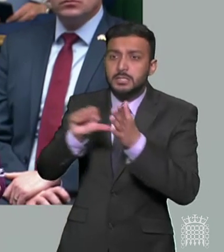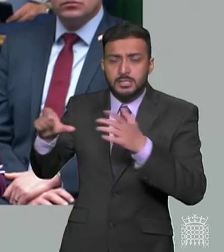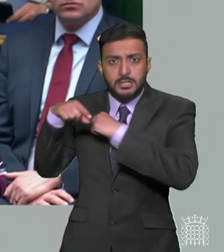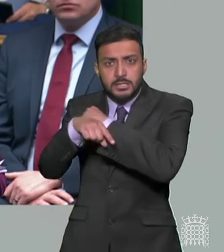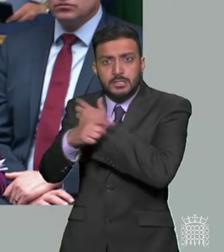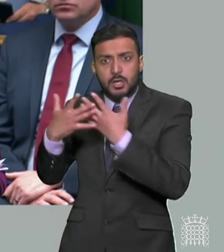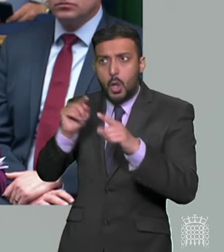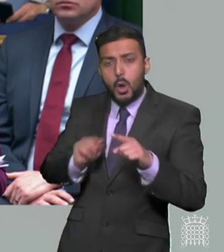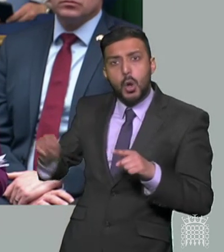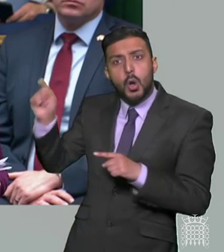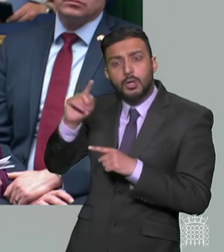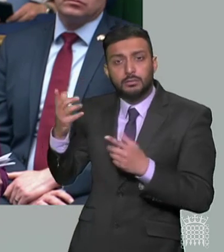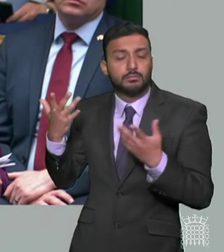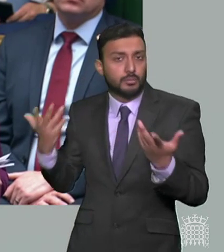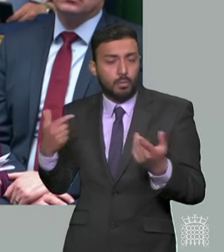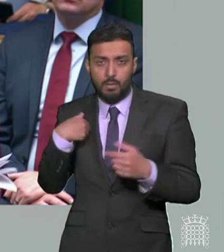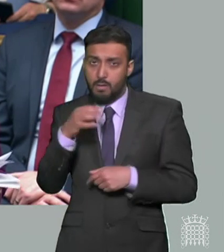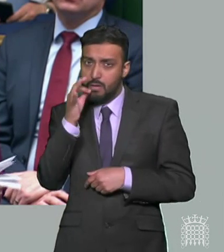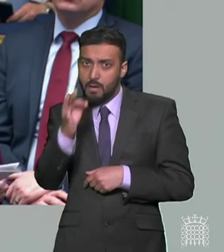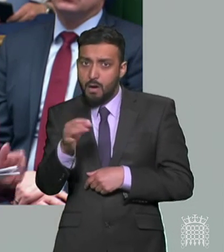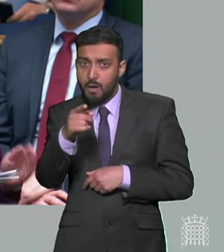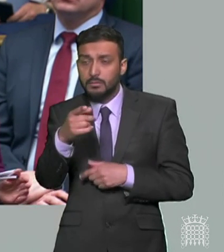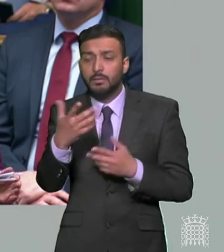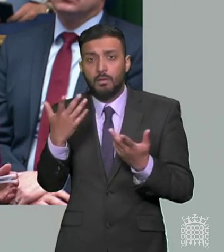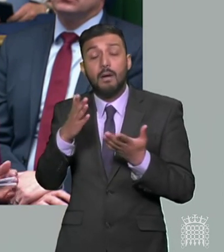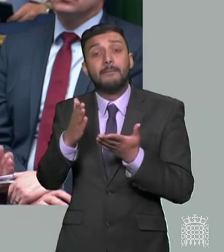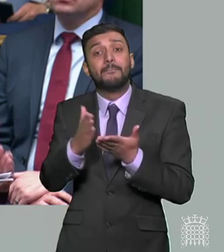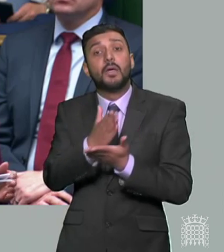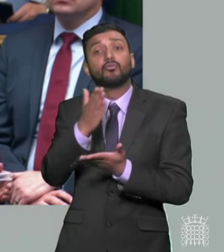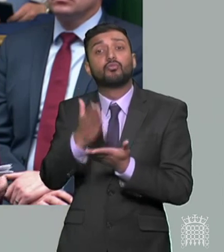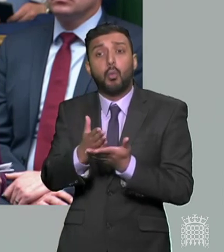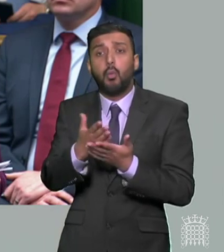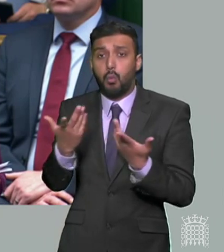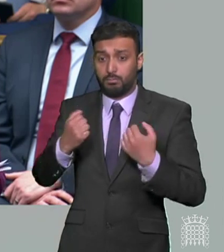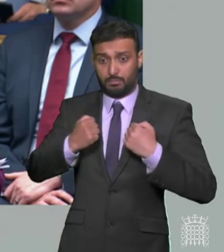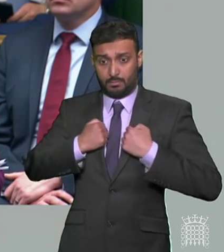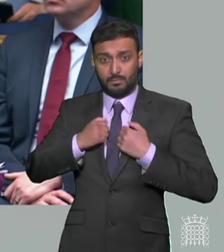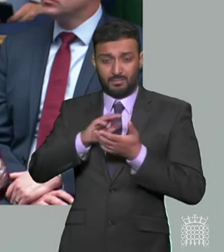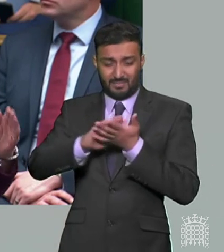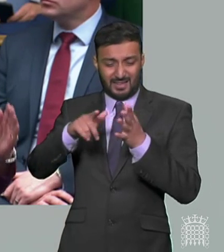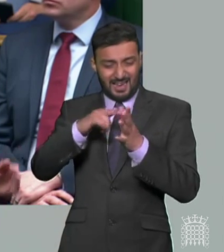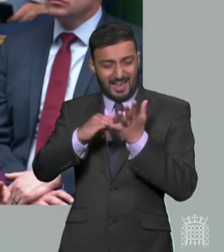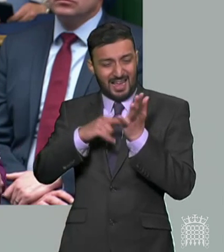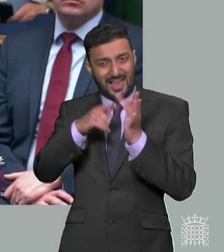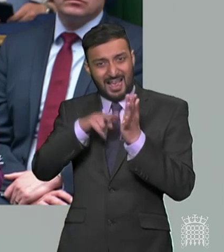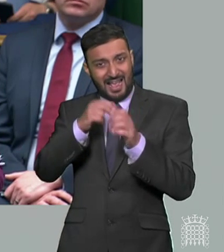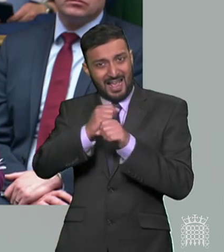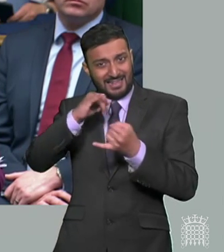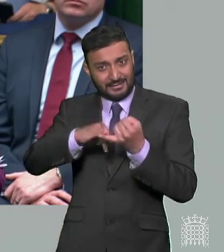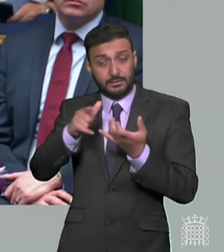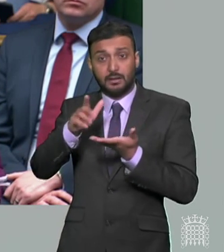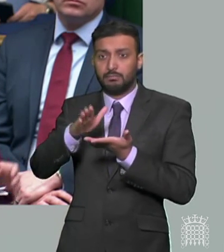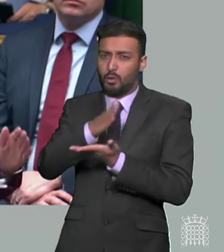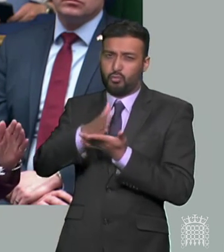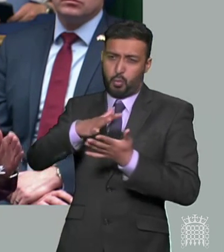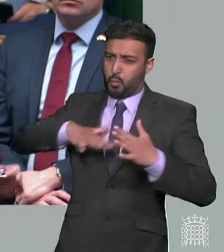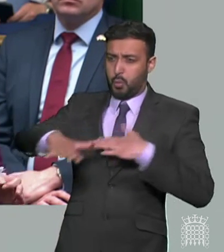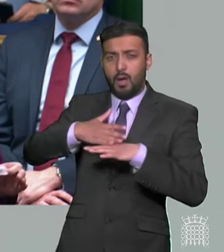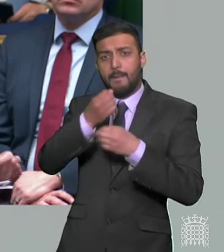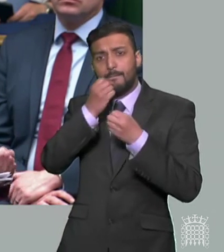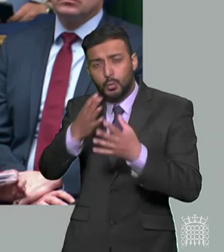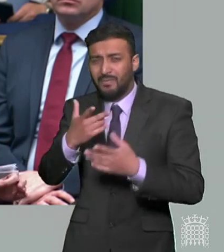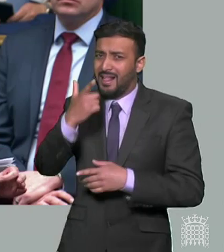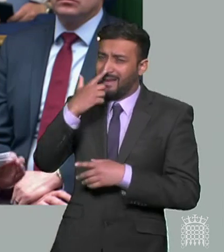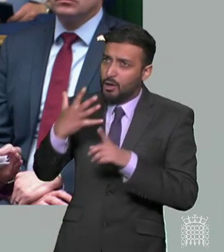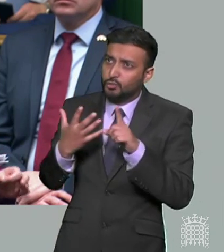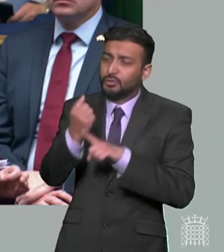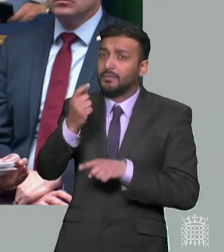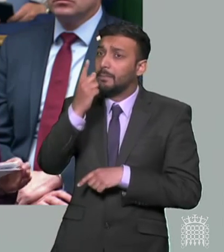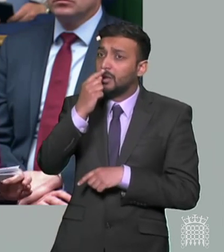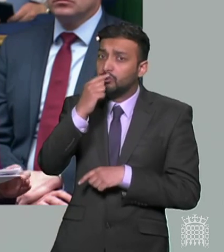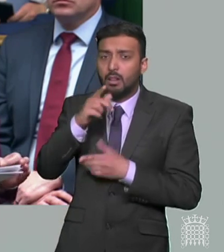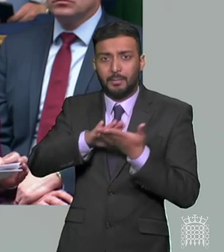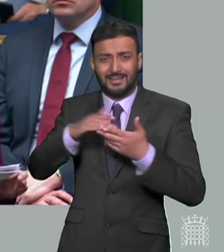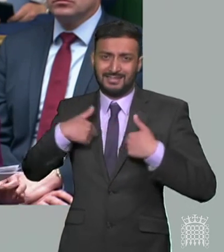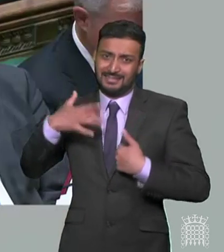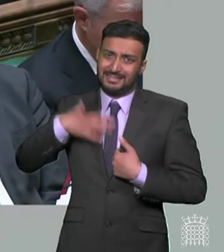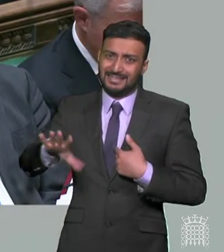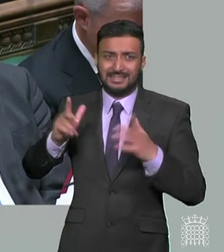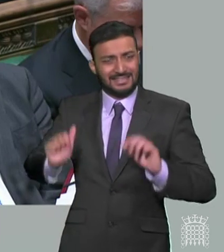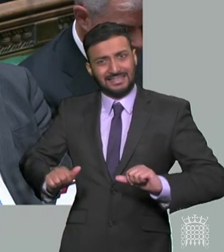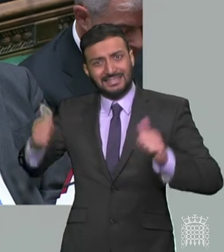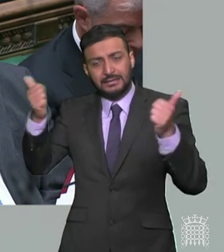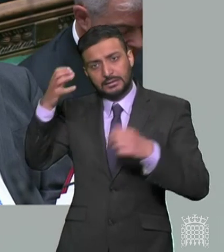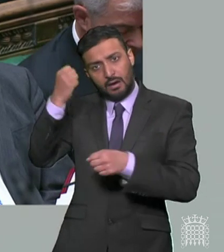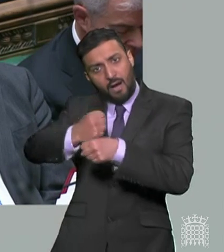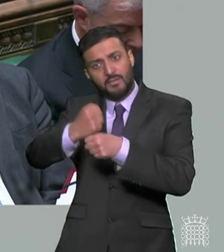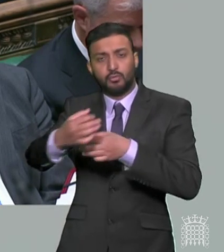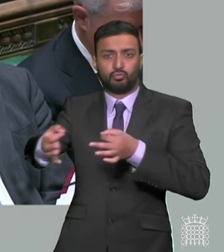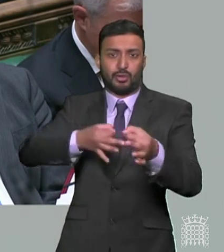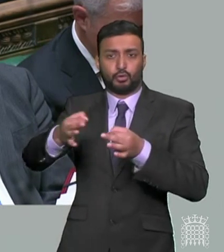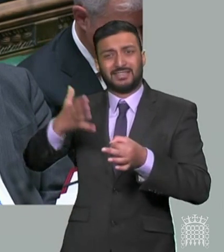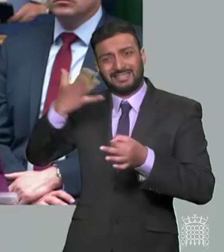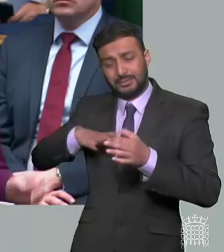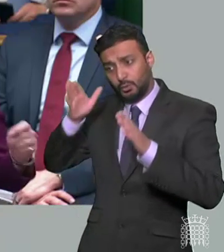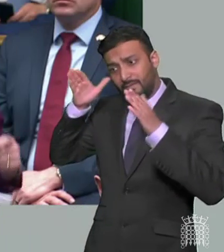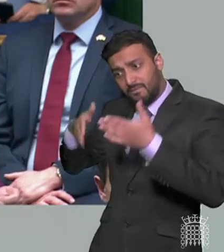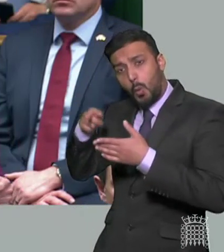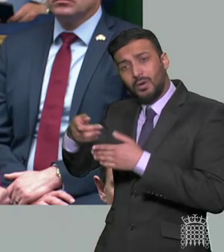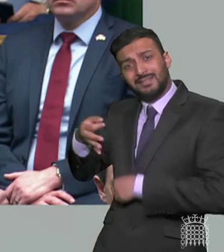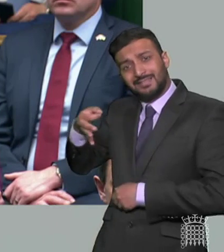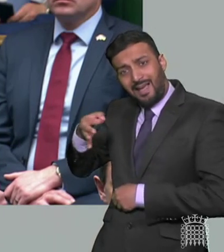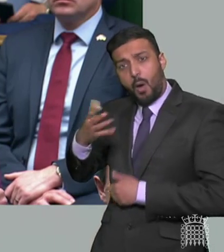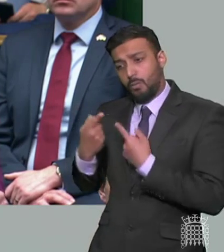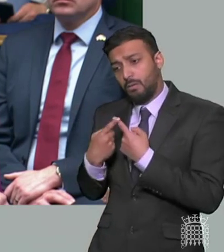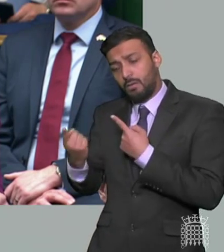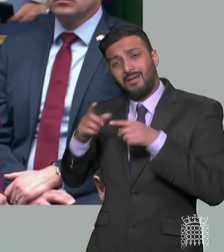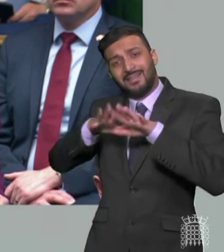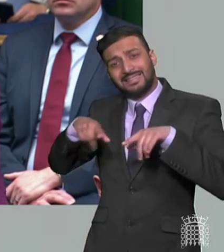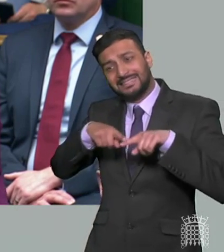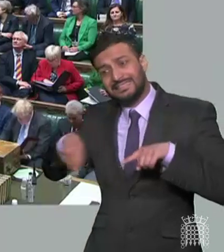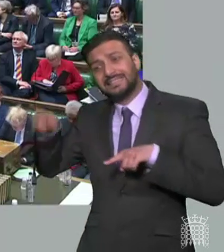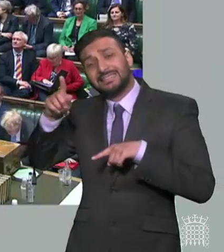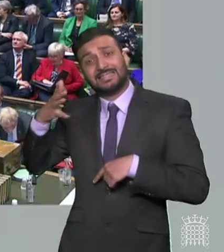Does my right honourable Friend therefore agree that to ensure that beautiful constituencies such as mine—Hastings and Rye—can properly unleash their full potential, a specific and targeted Government strategy focusing on coastal communities is needed; and will he meet me to discuss this?